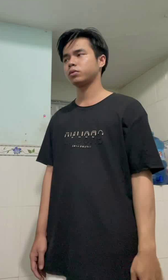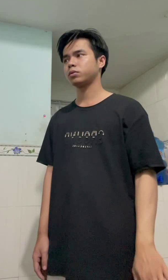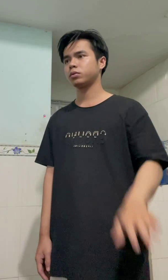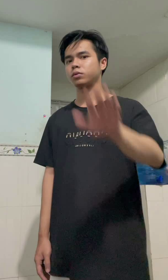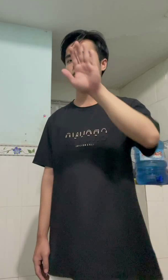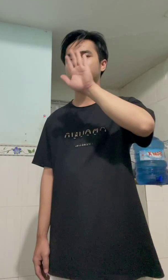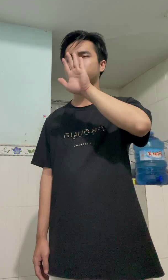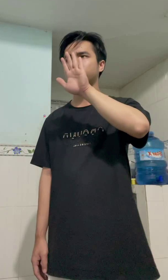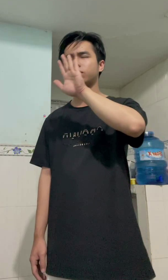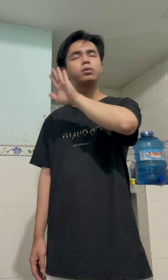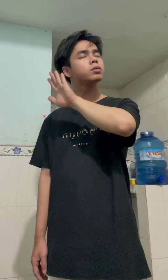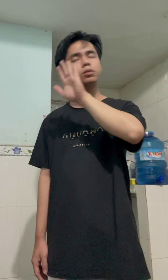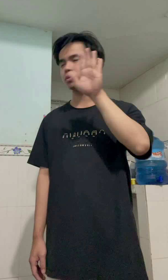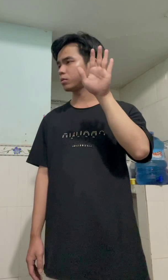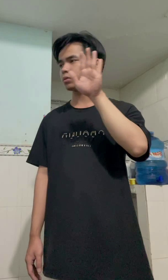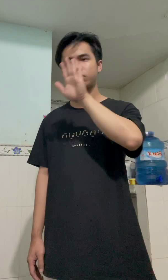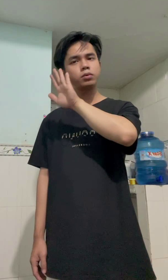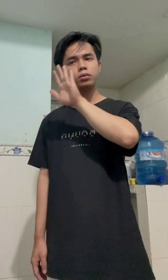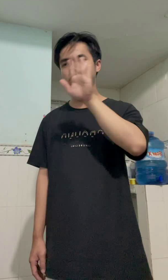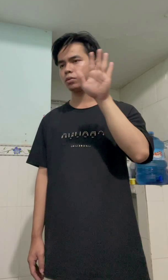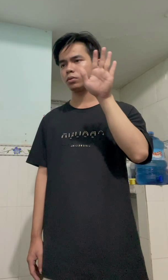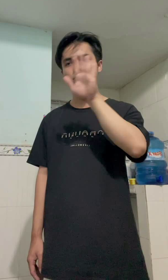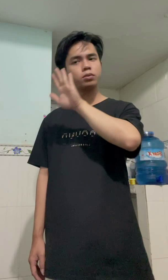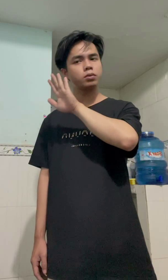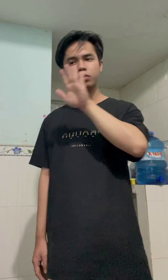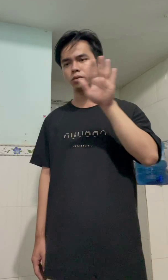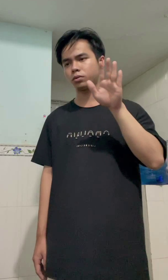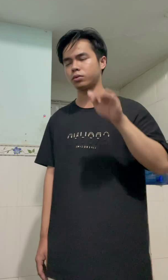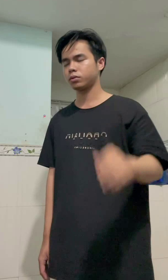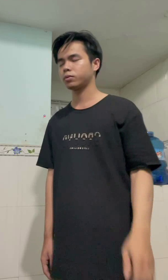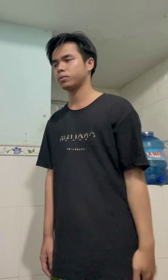khong dong y